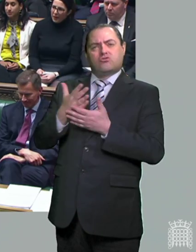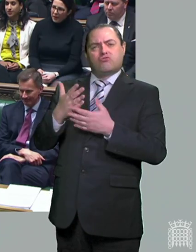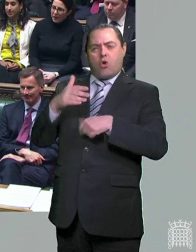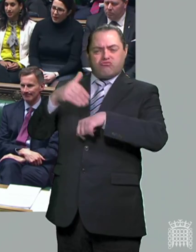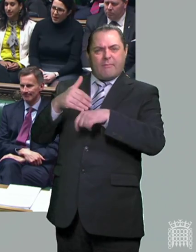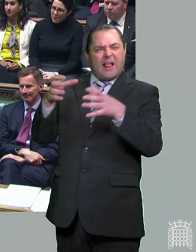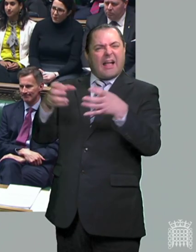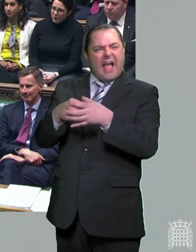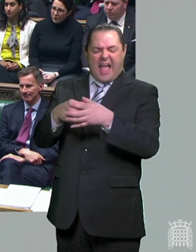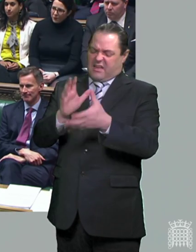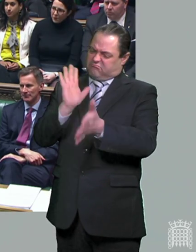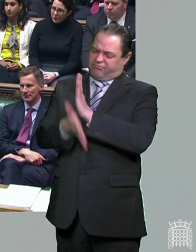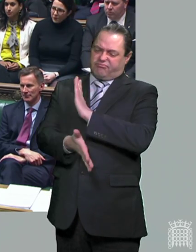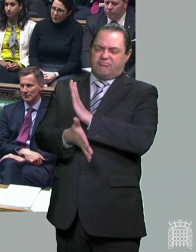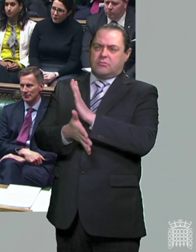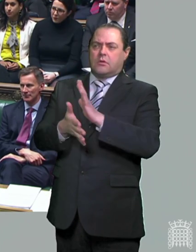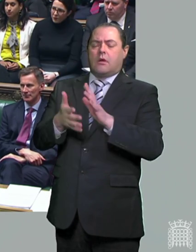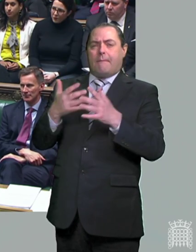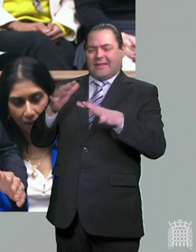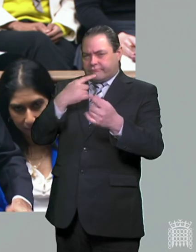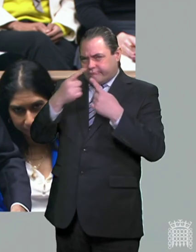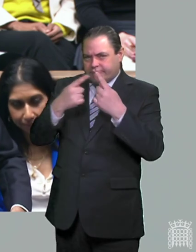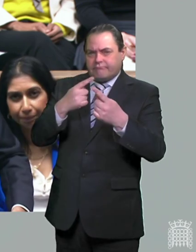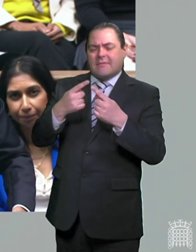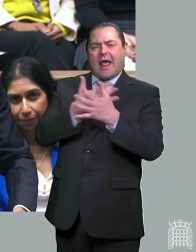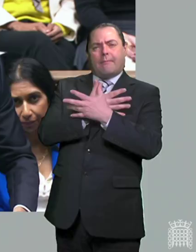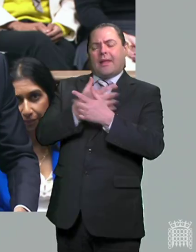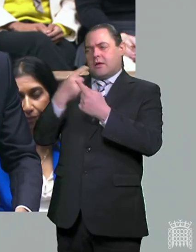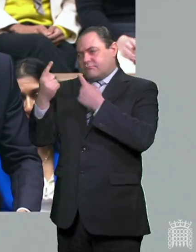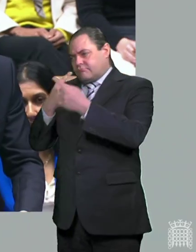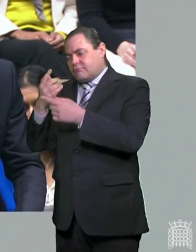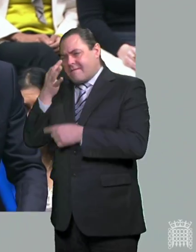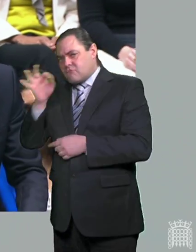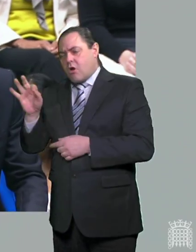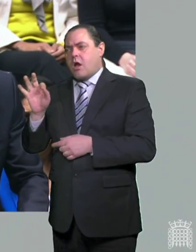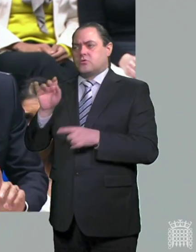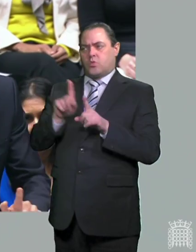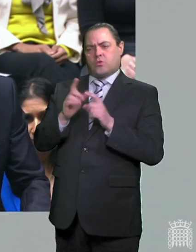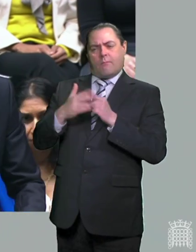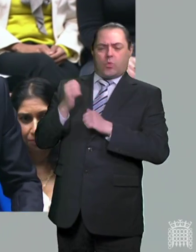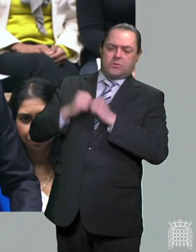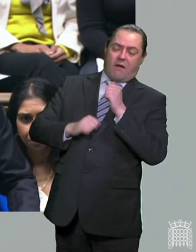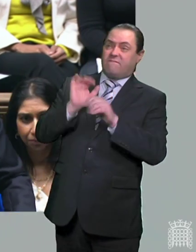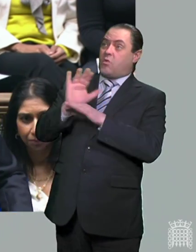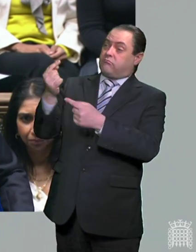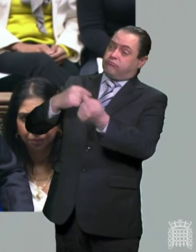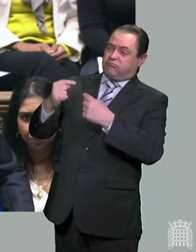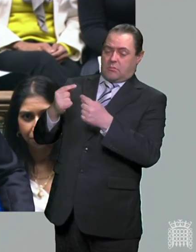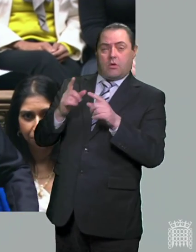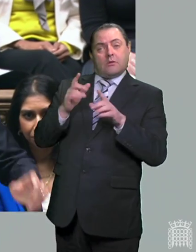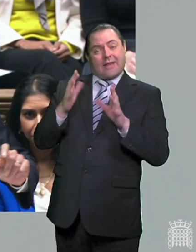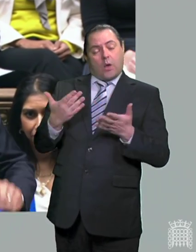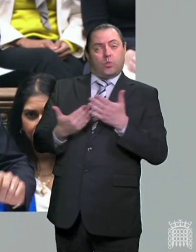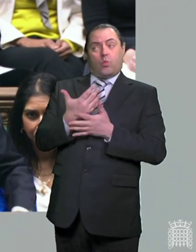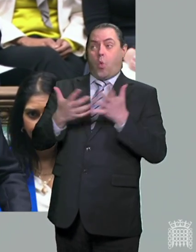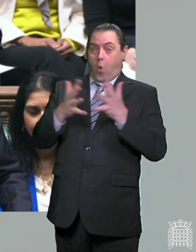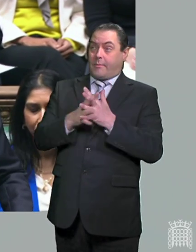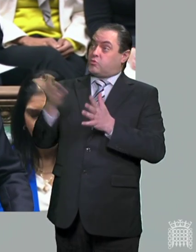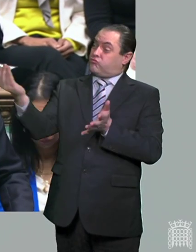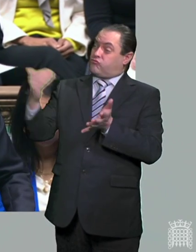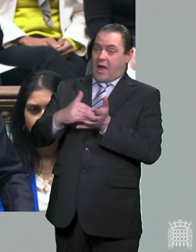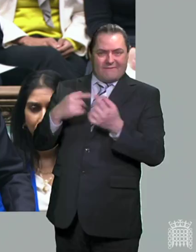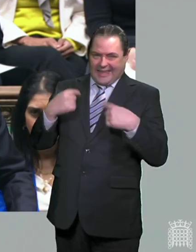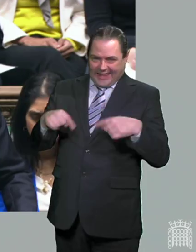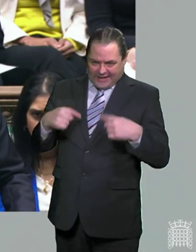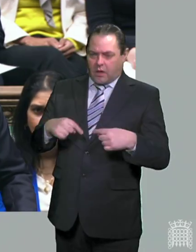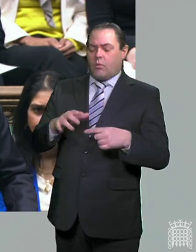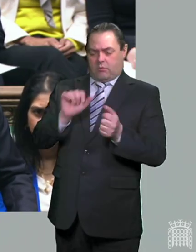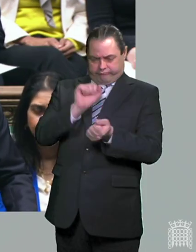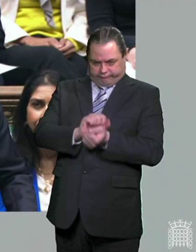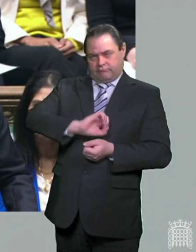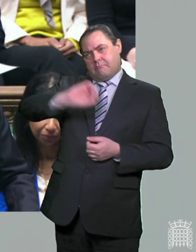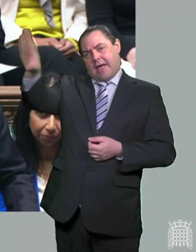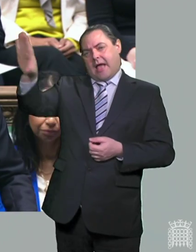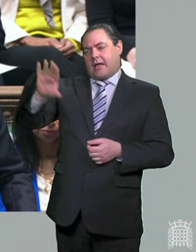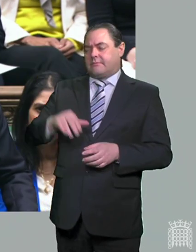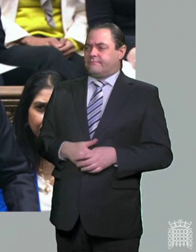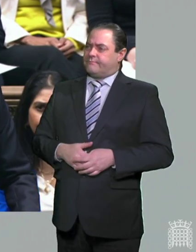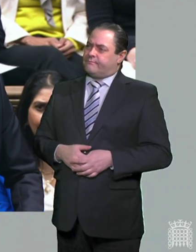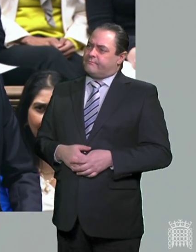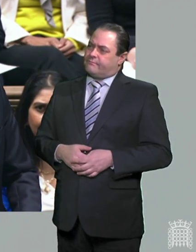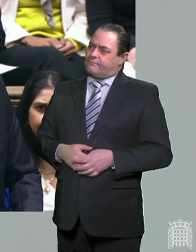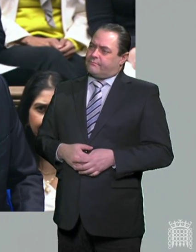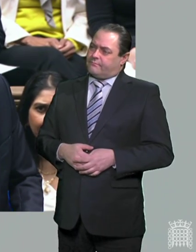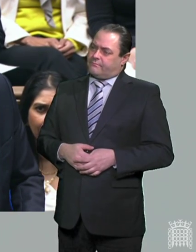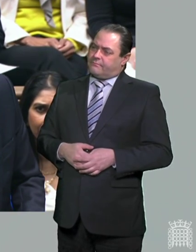We have announced new agreements with Albania and France, tougher immigration enforcement and now new legislation that makes it clear that if you come here illegally, you will be detained and swiftly removed.